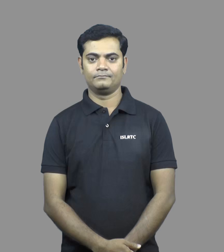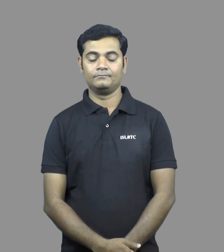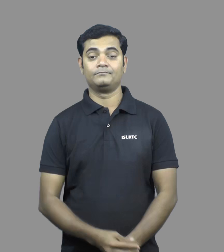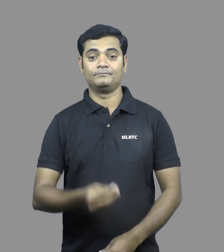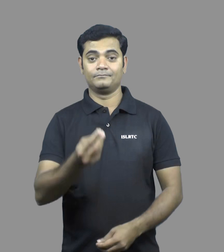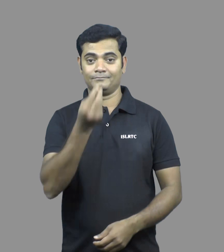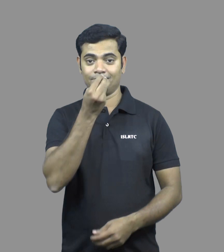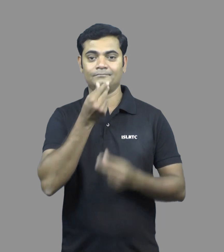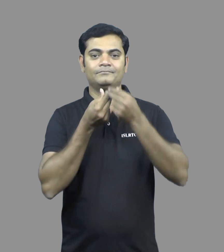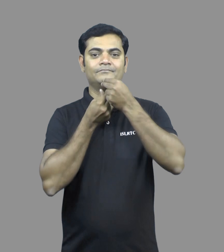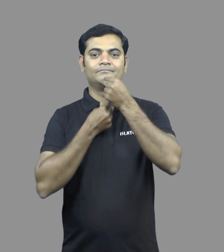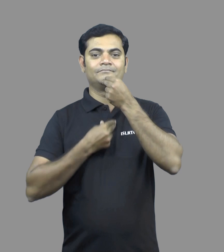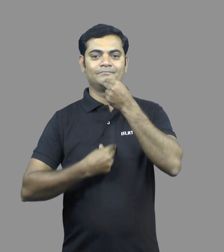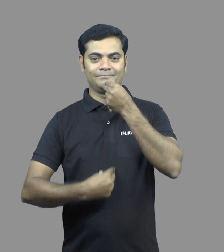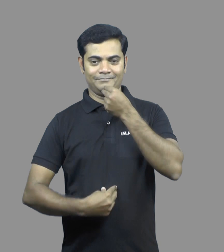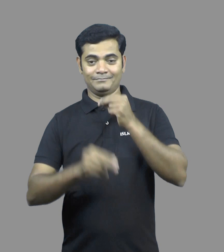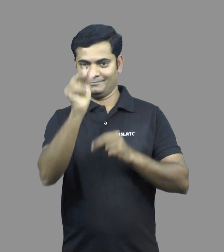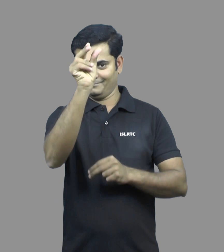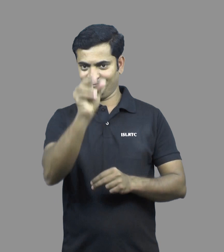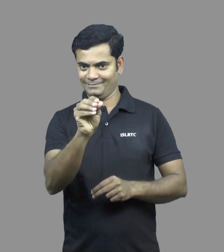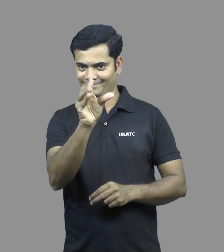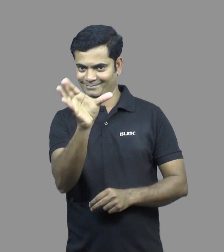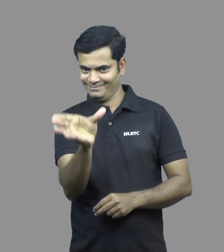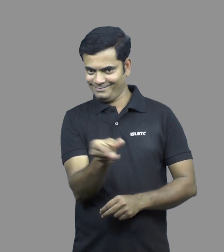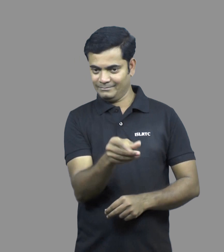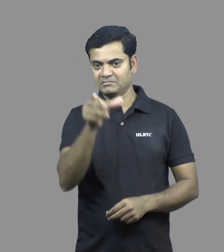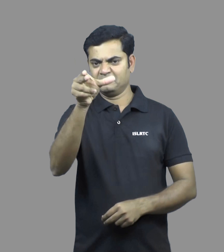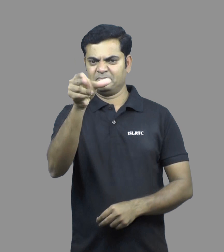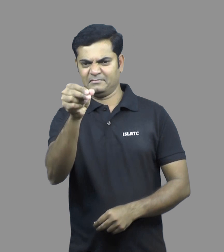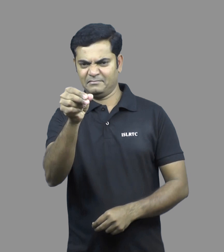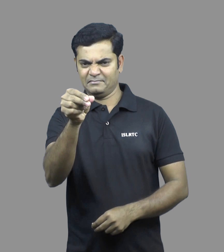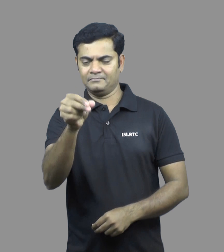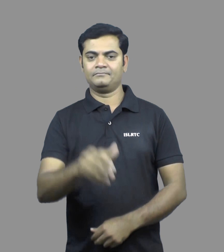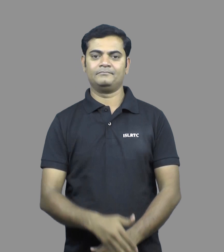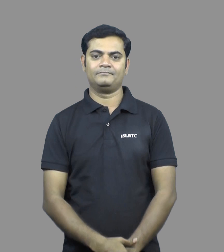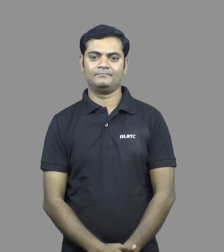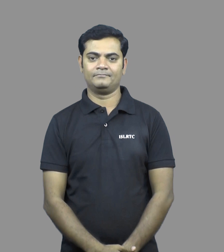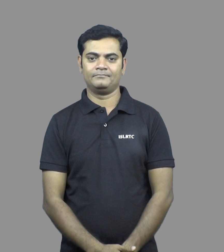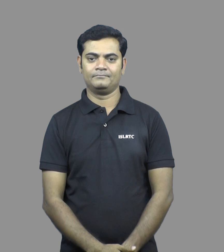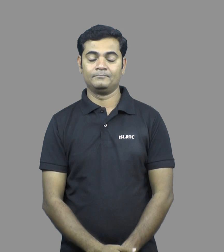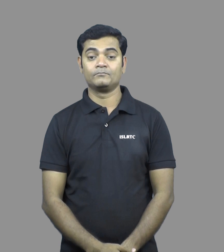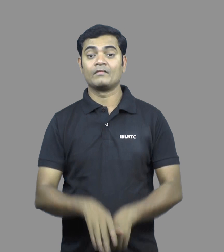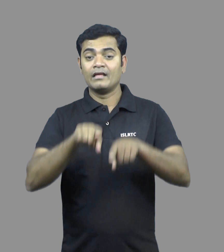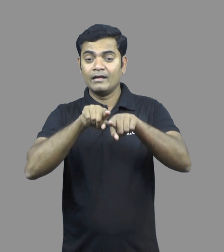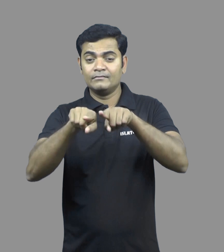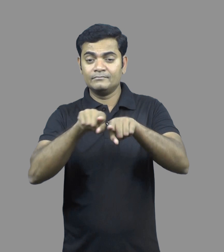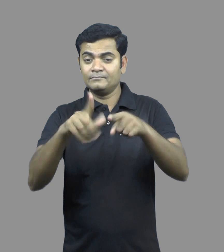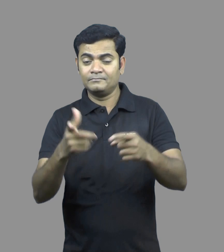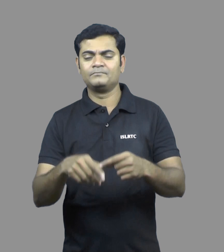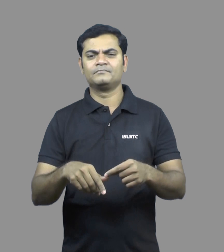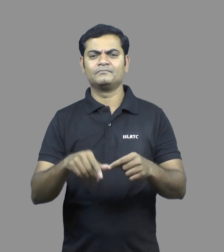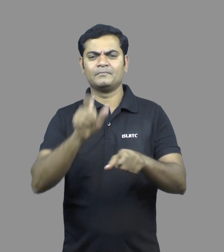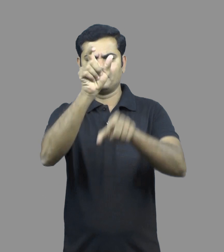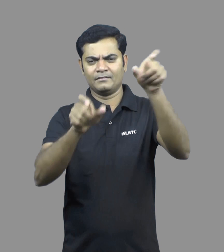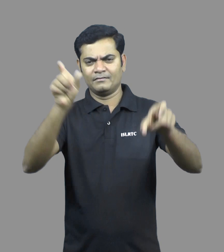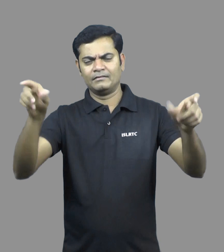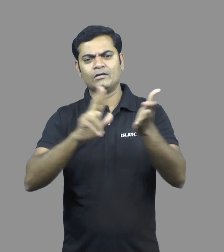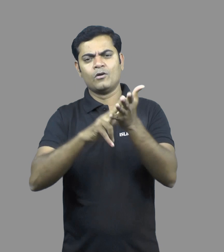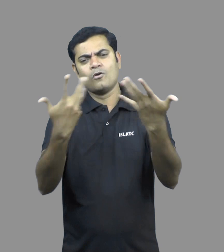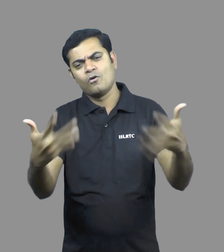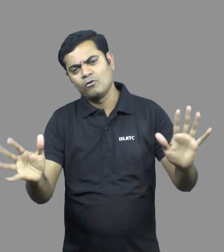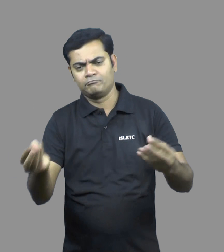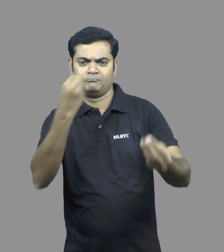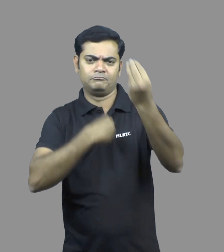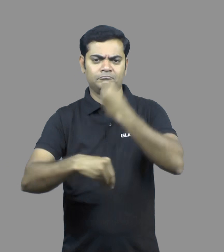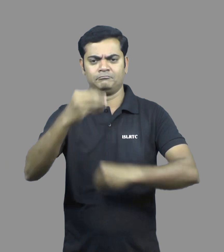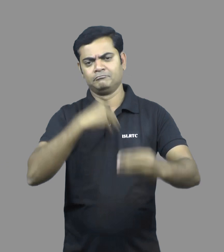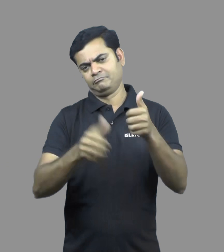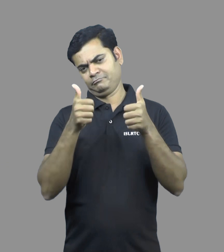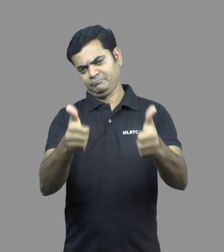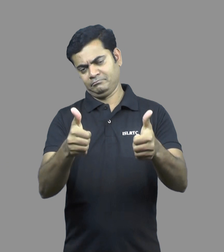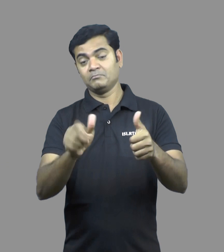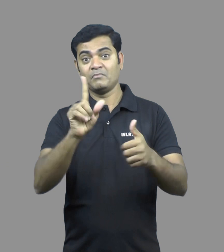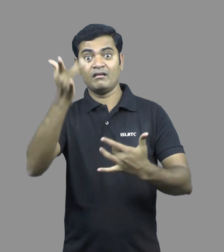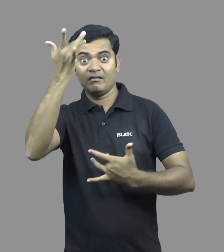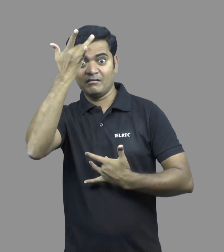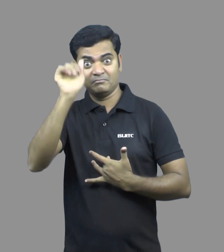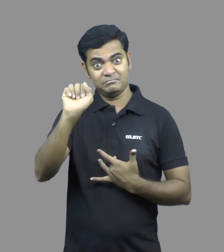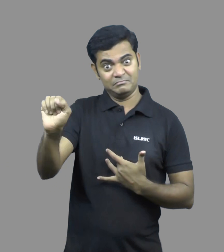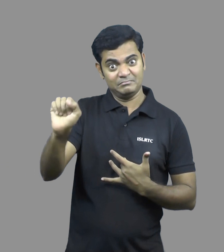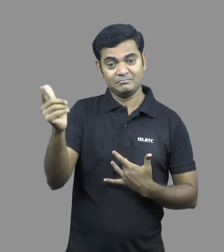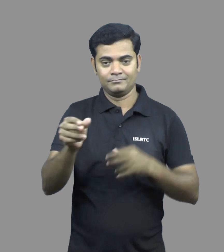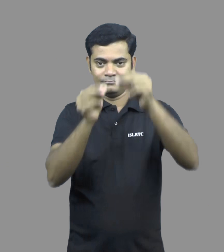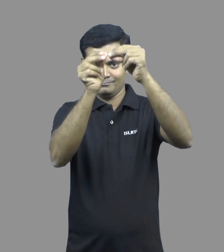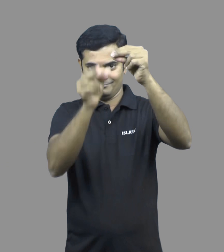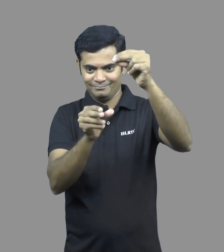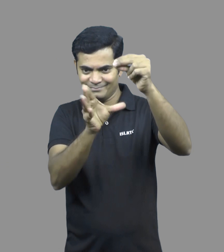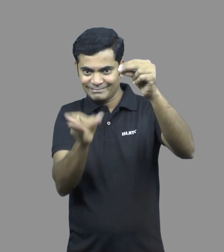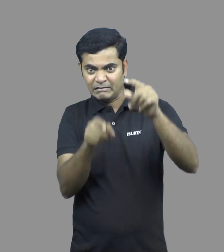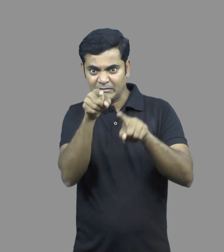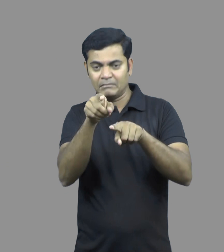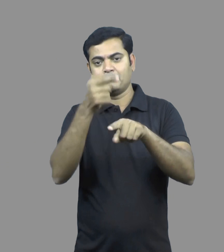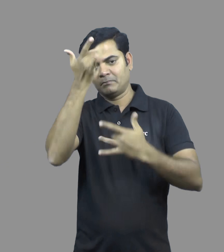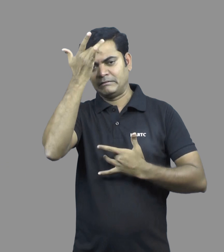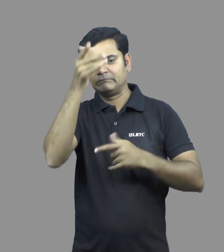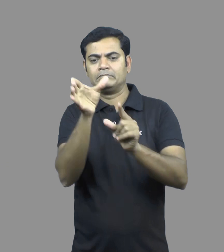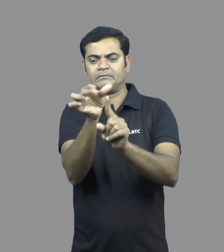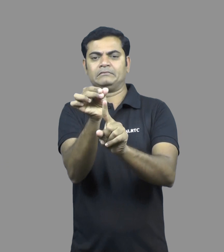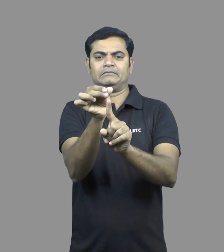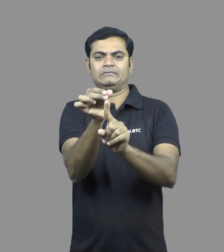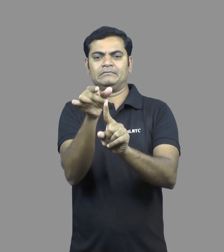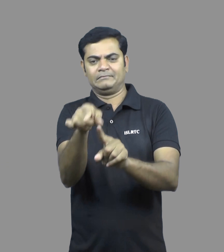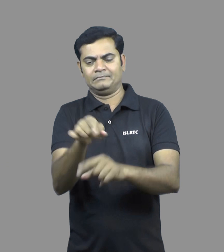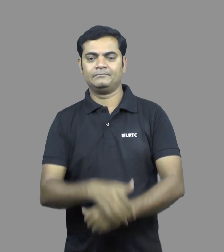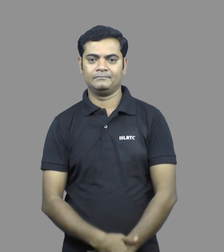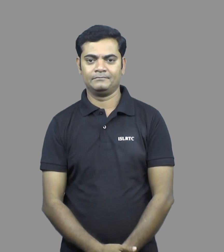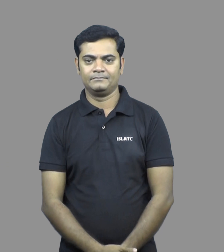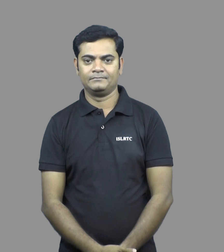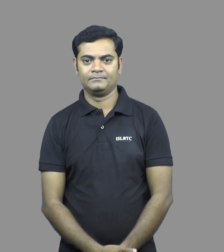Achalasia